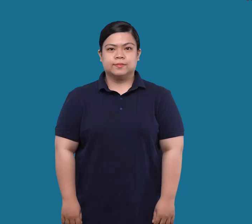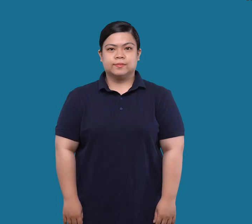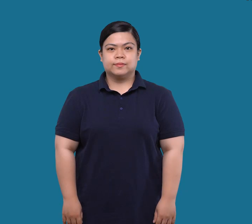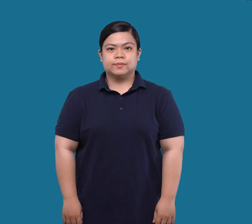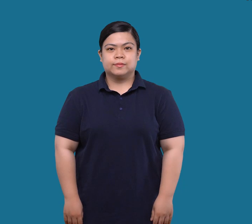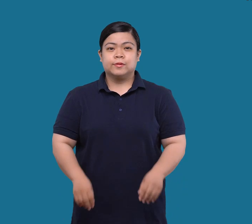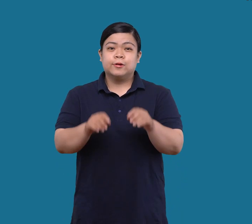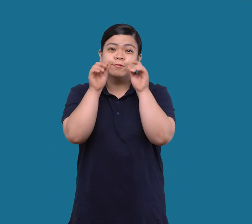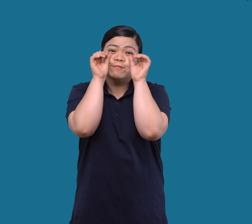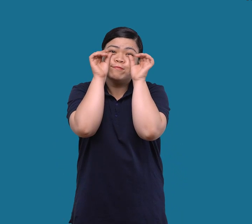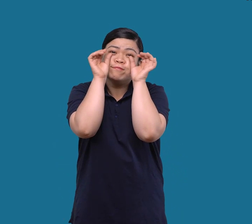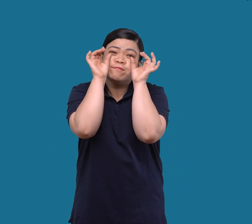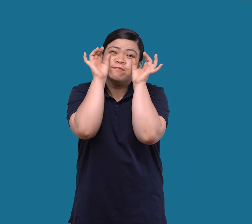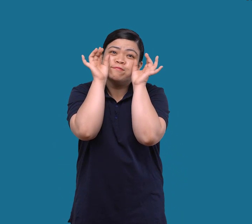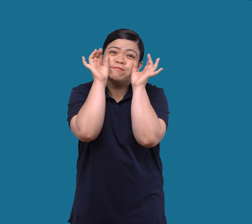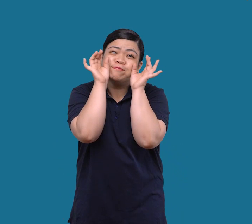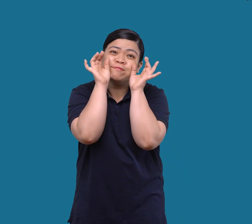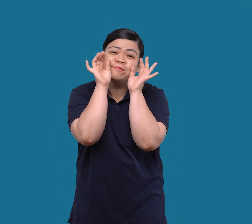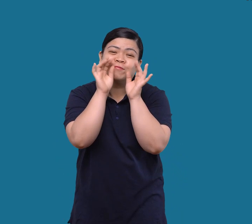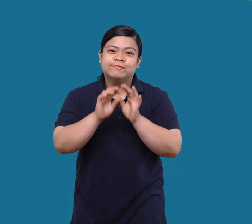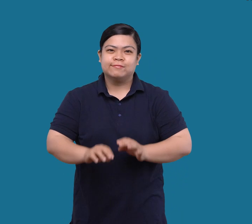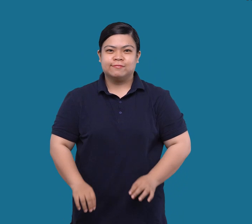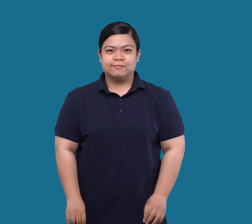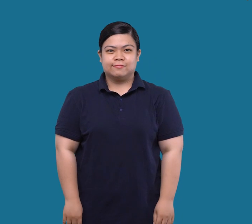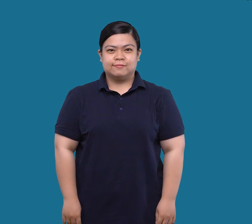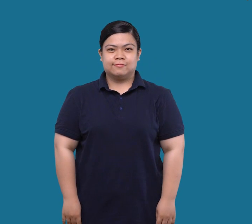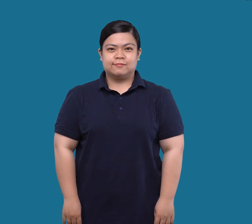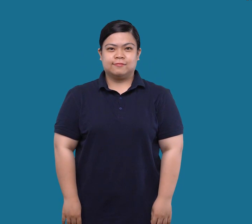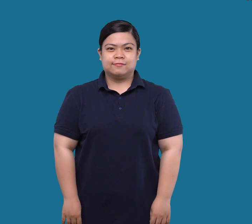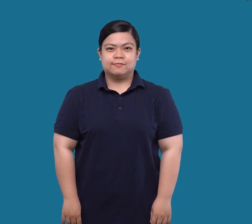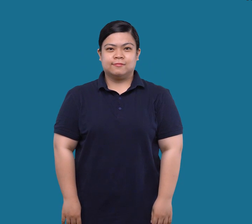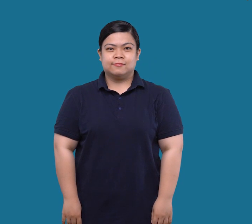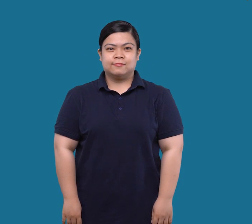long lanh (mắt)